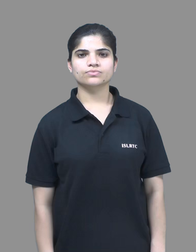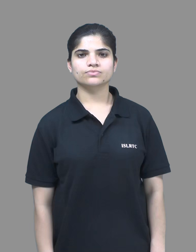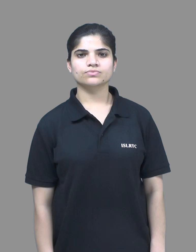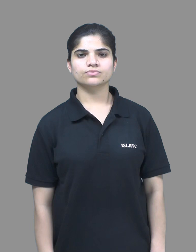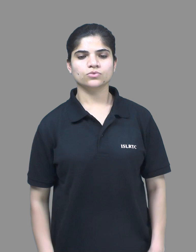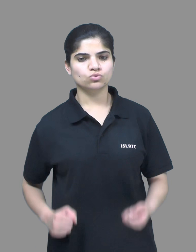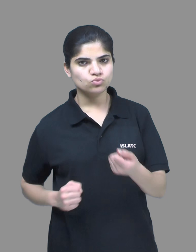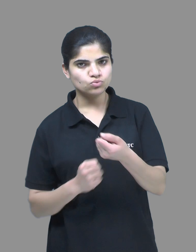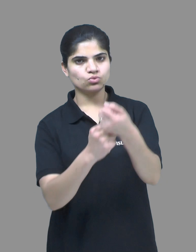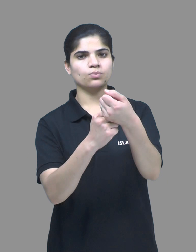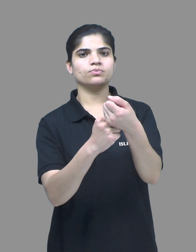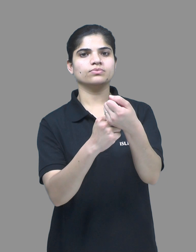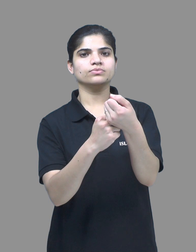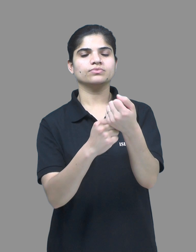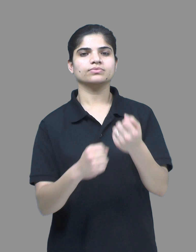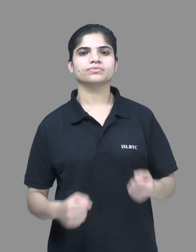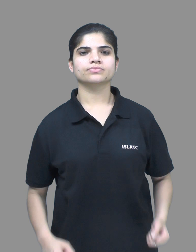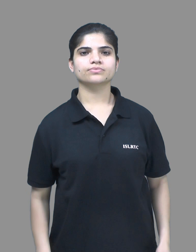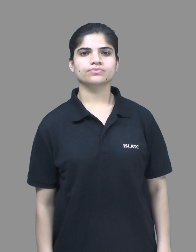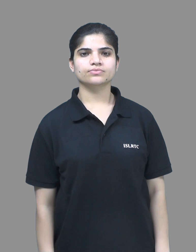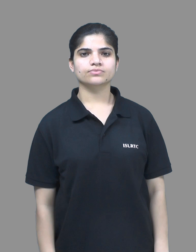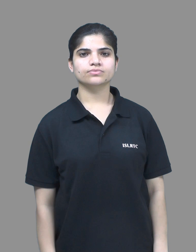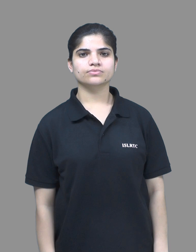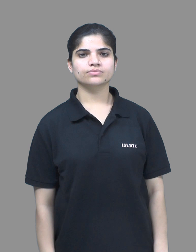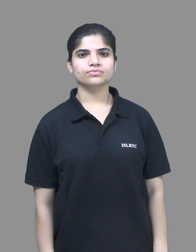Support